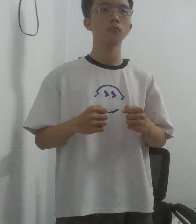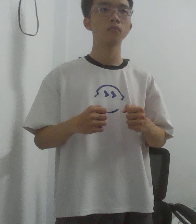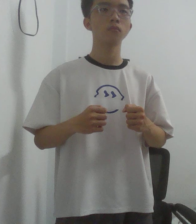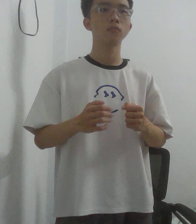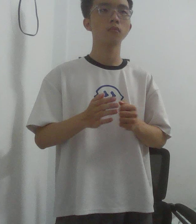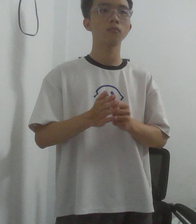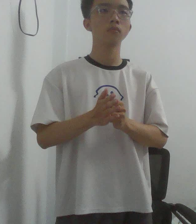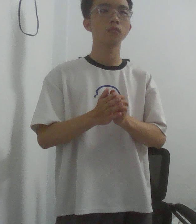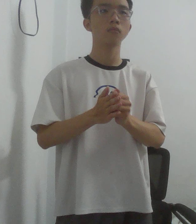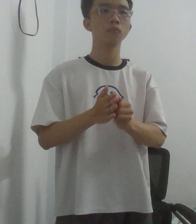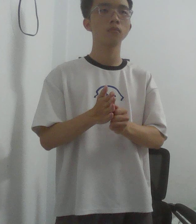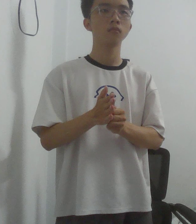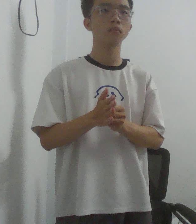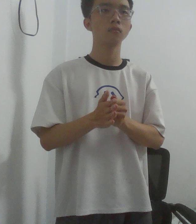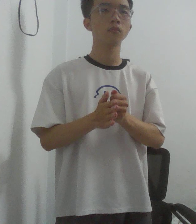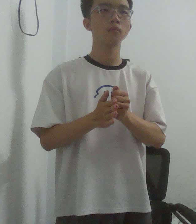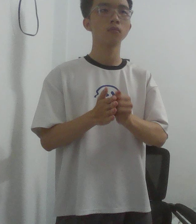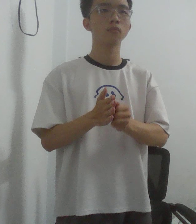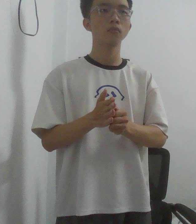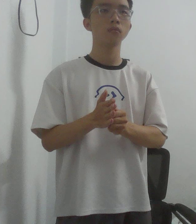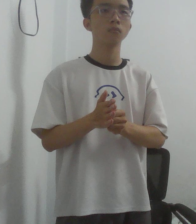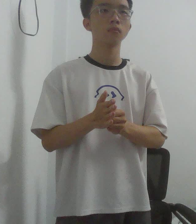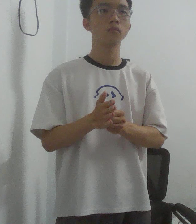thang